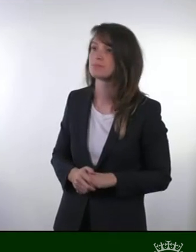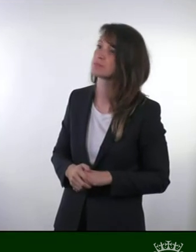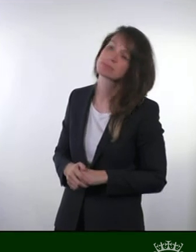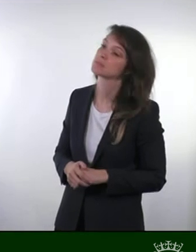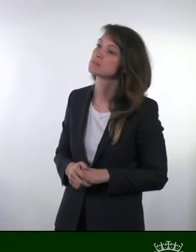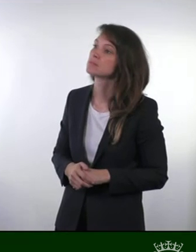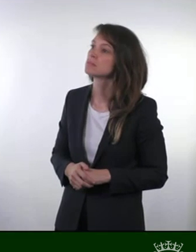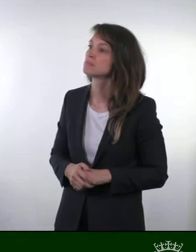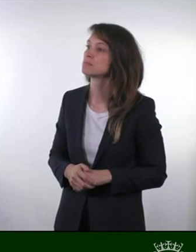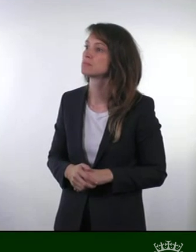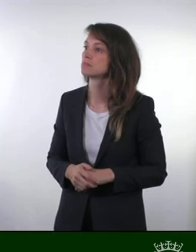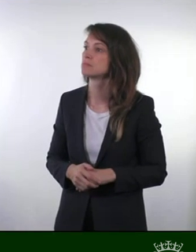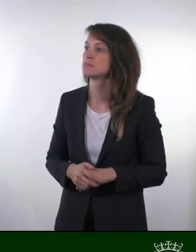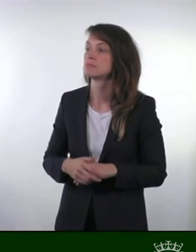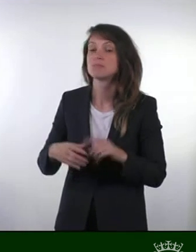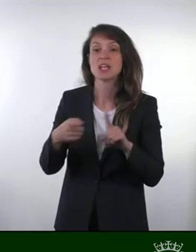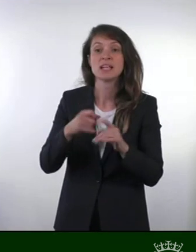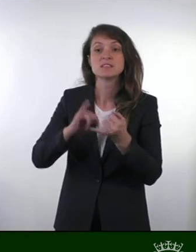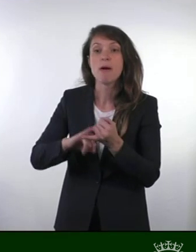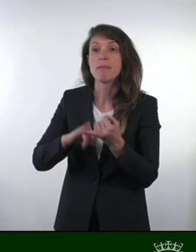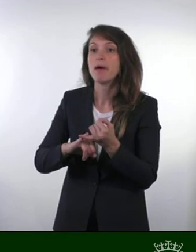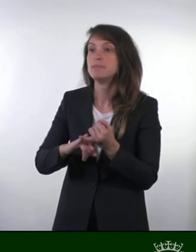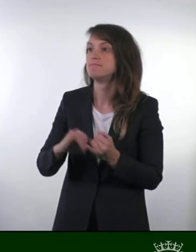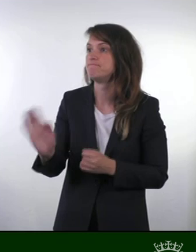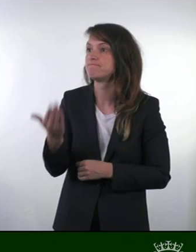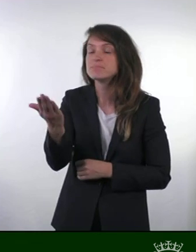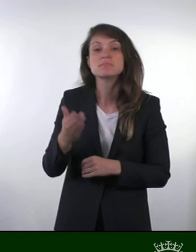The Prime Minister must understand why this is of such concern.